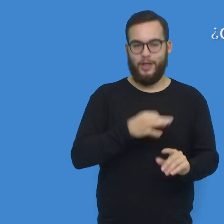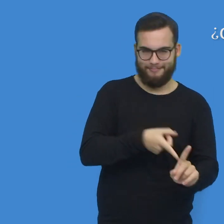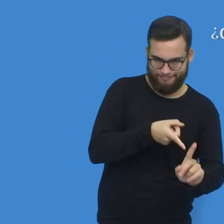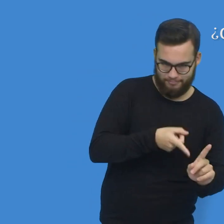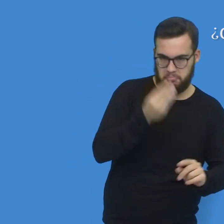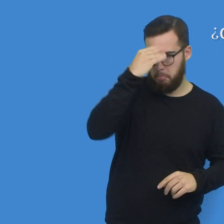usar